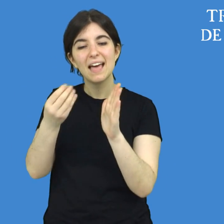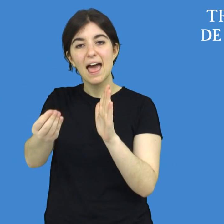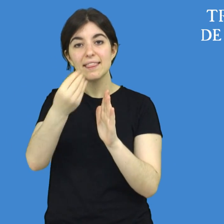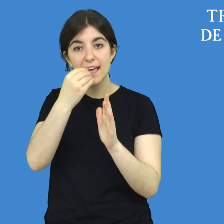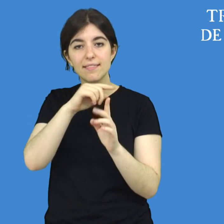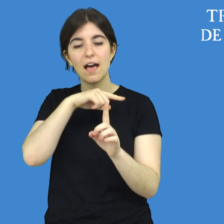comer